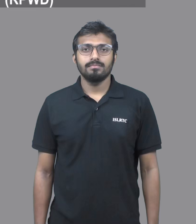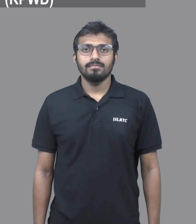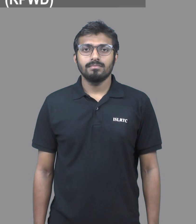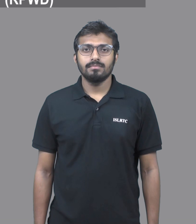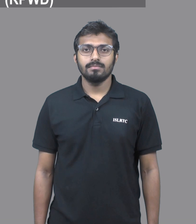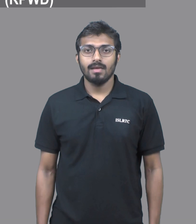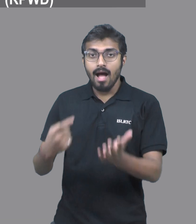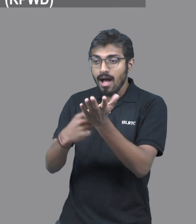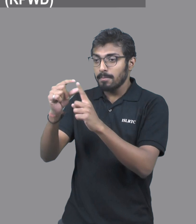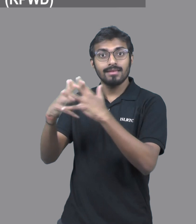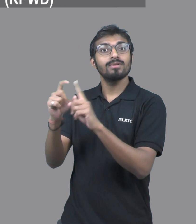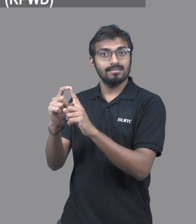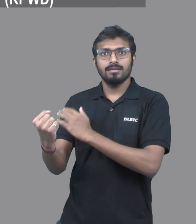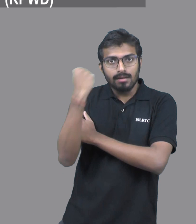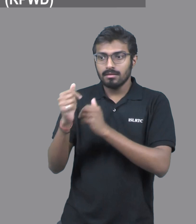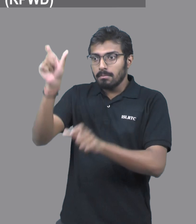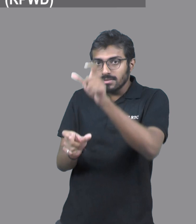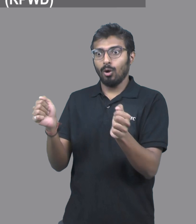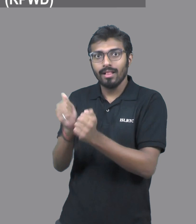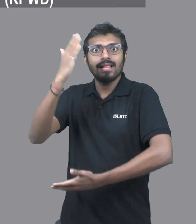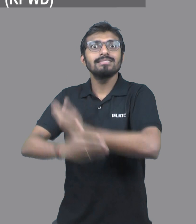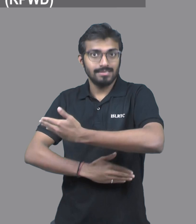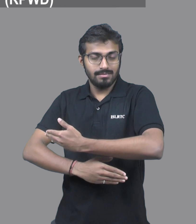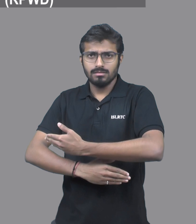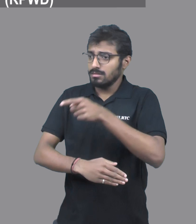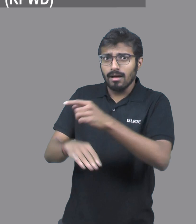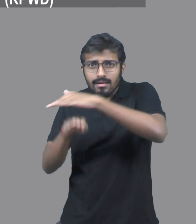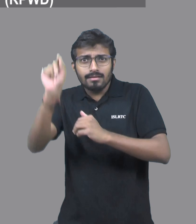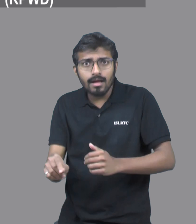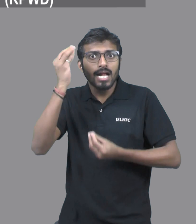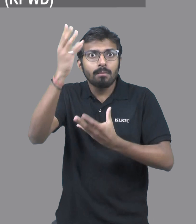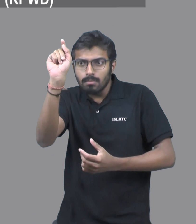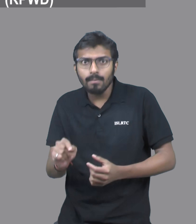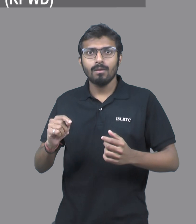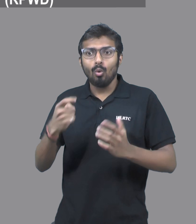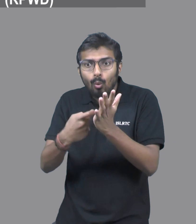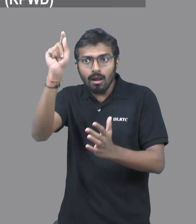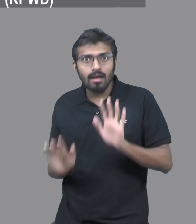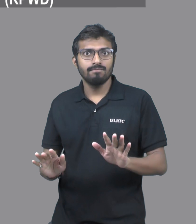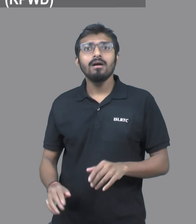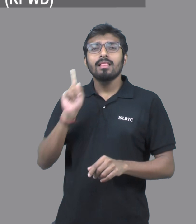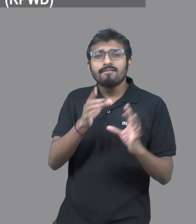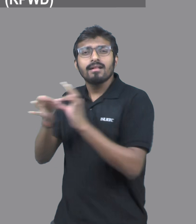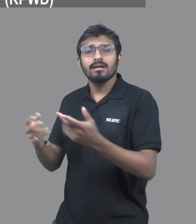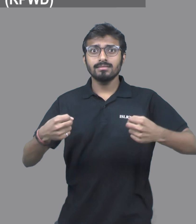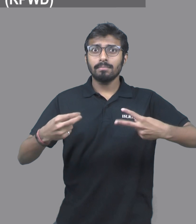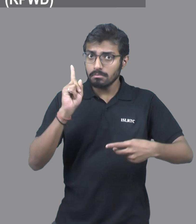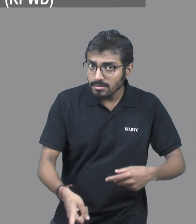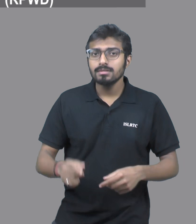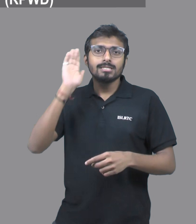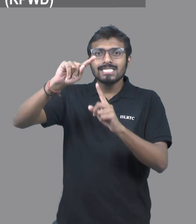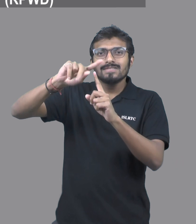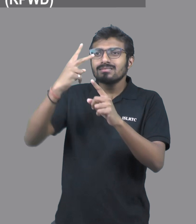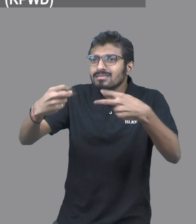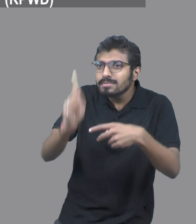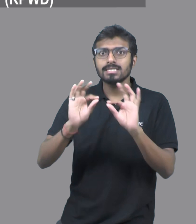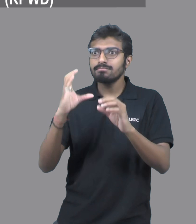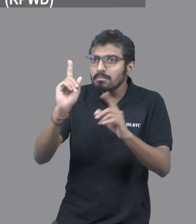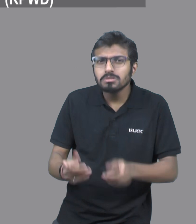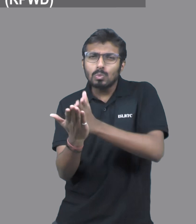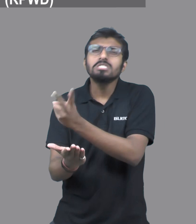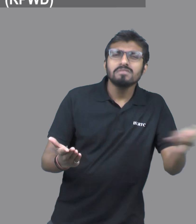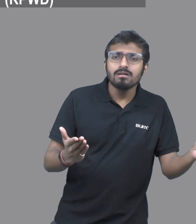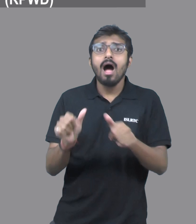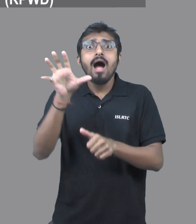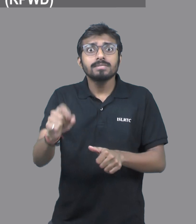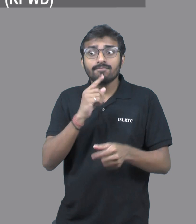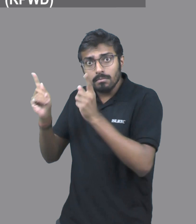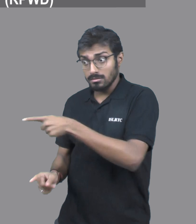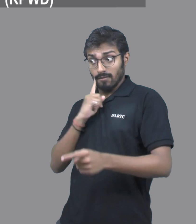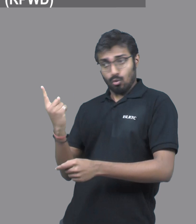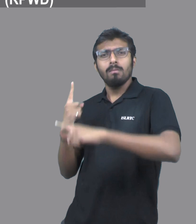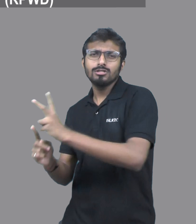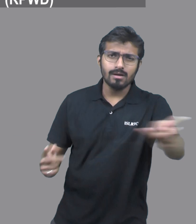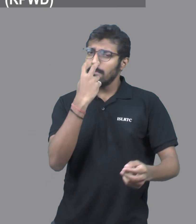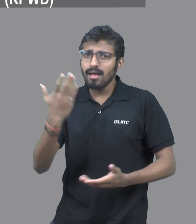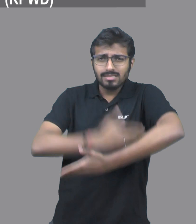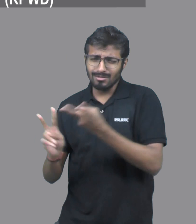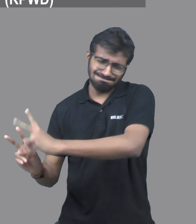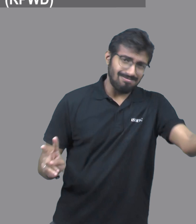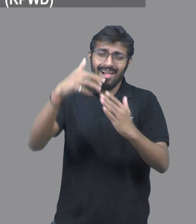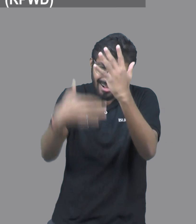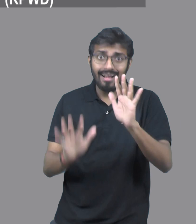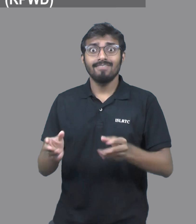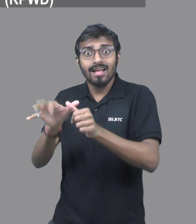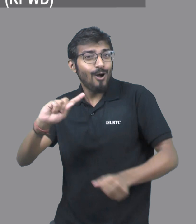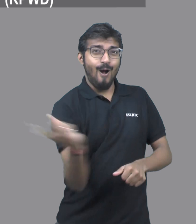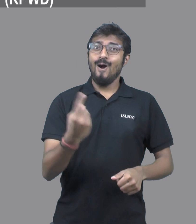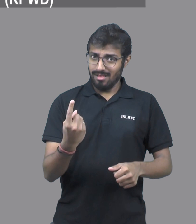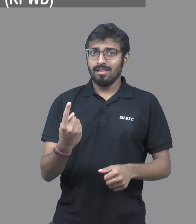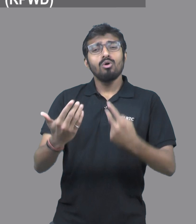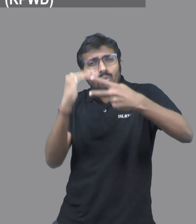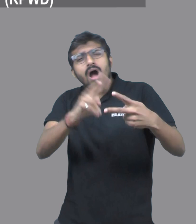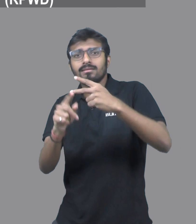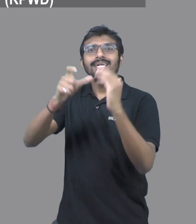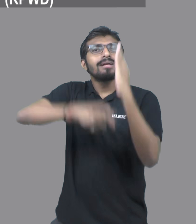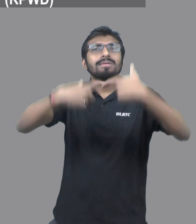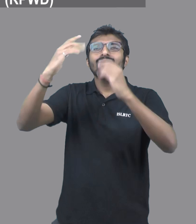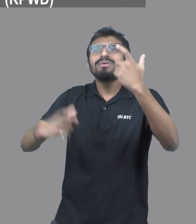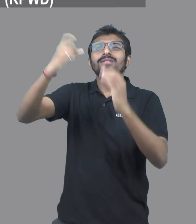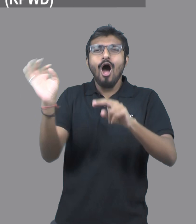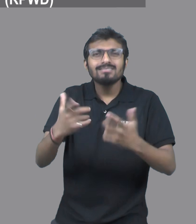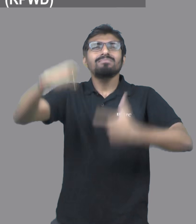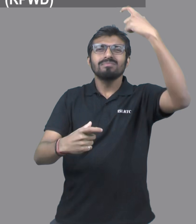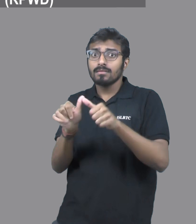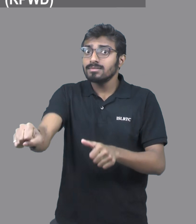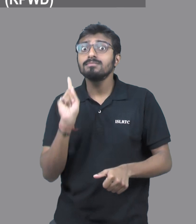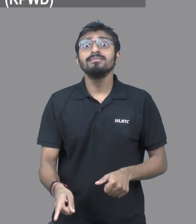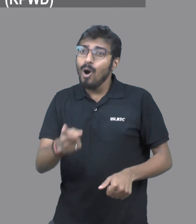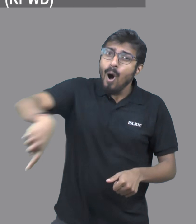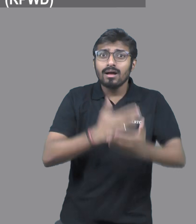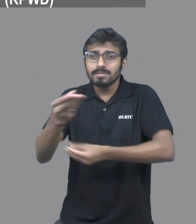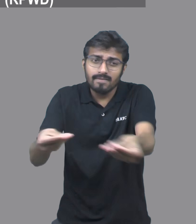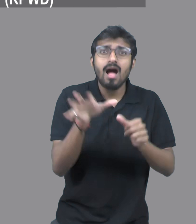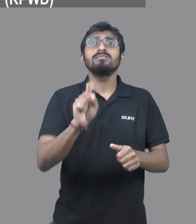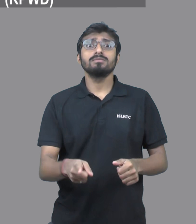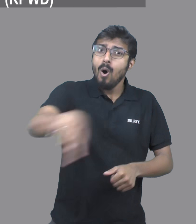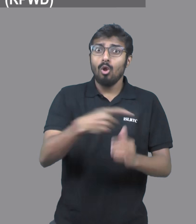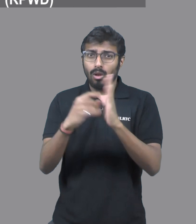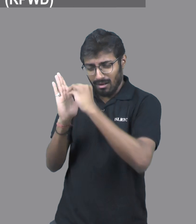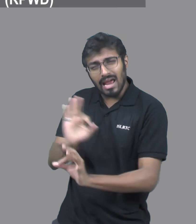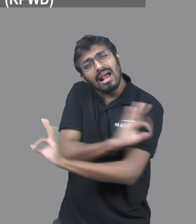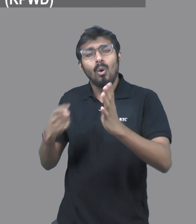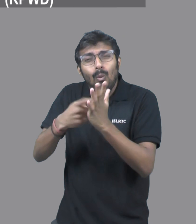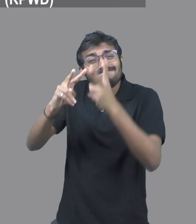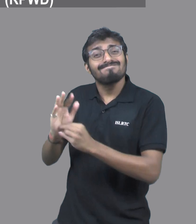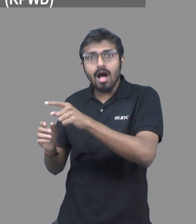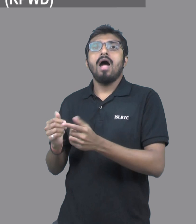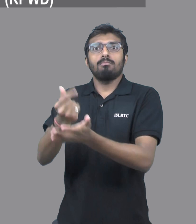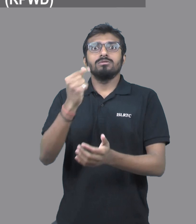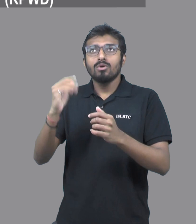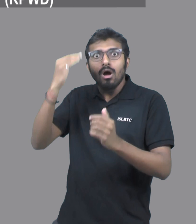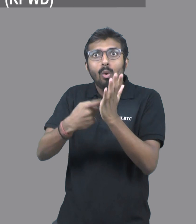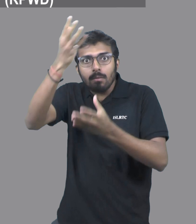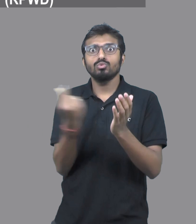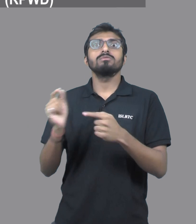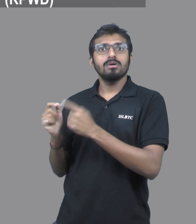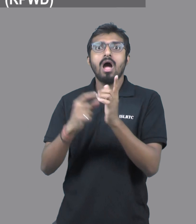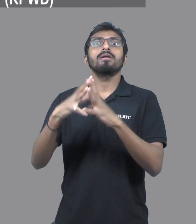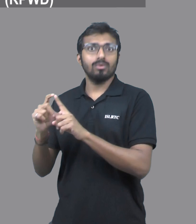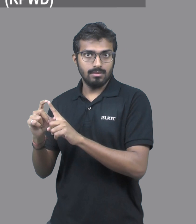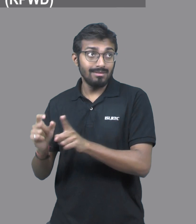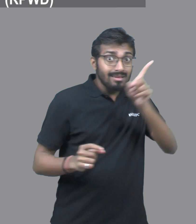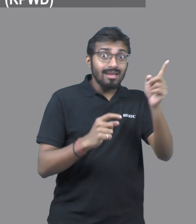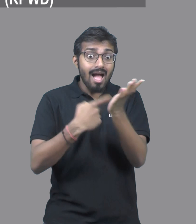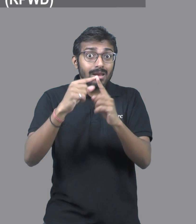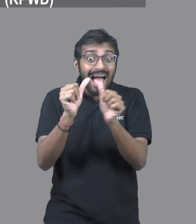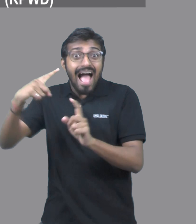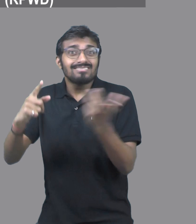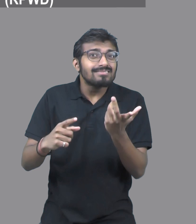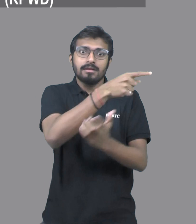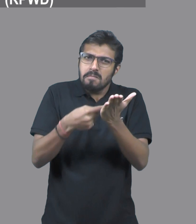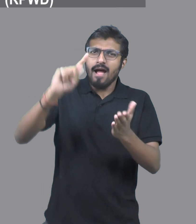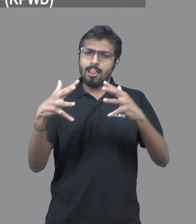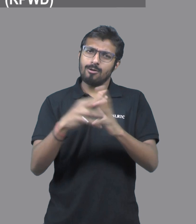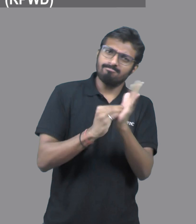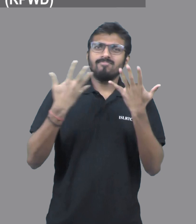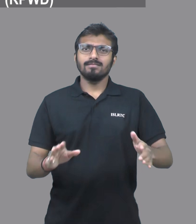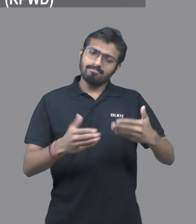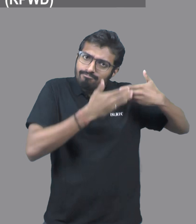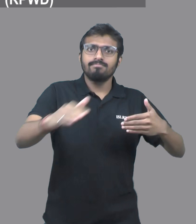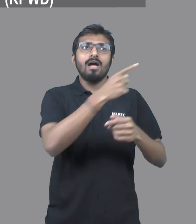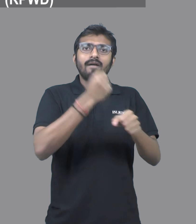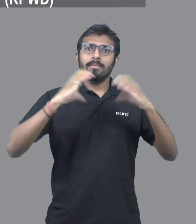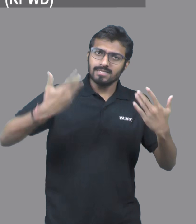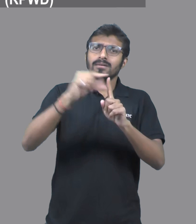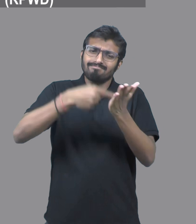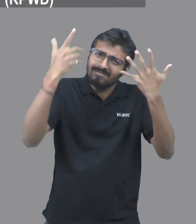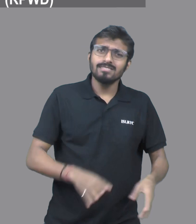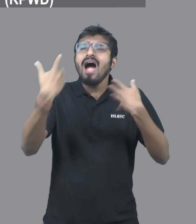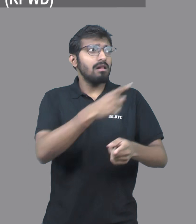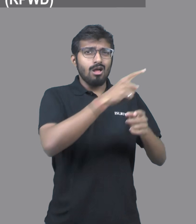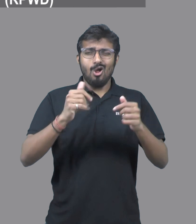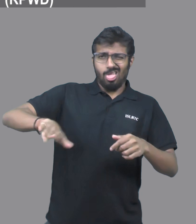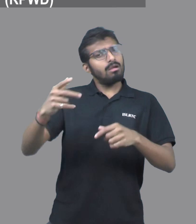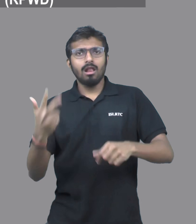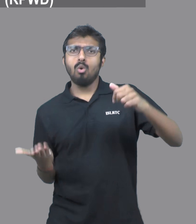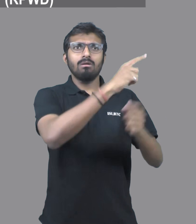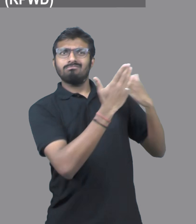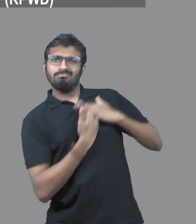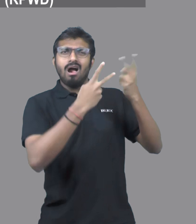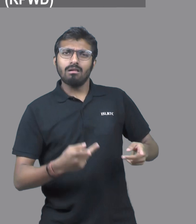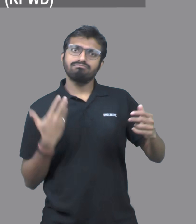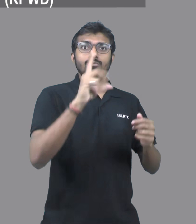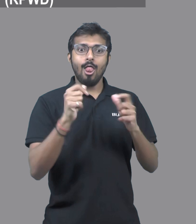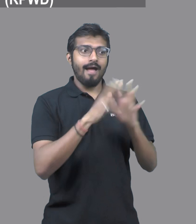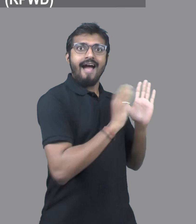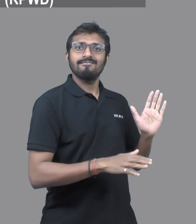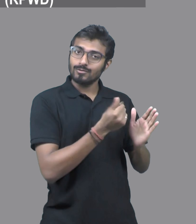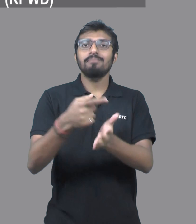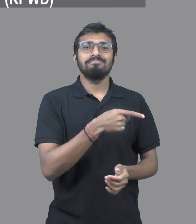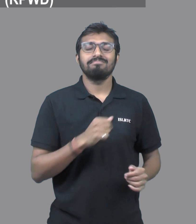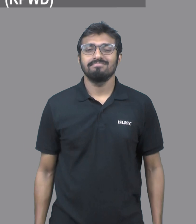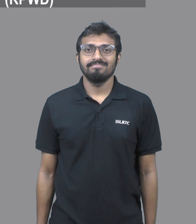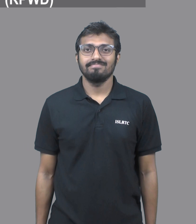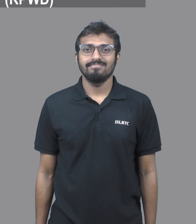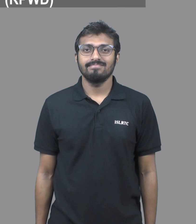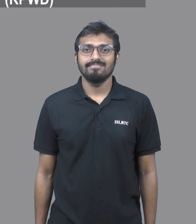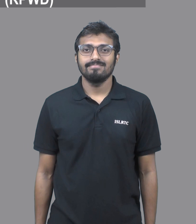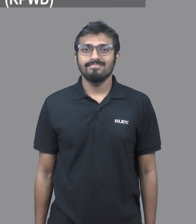Rights of Persons With Disabilities (RPwD) Act 2016